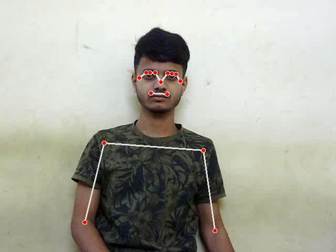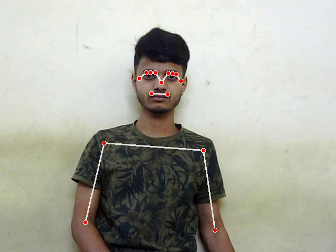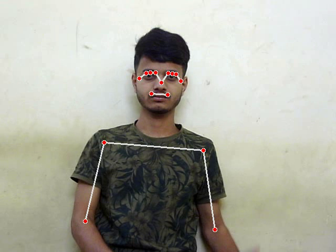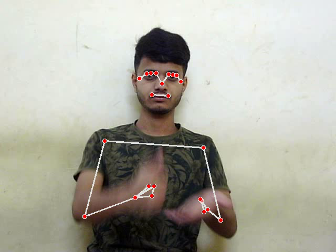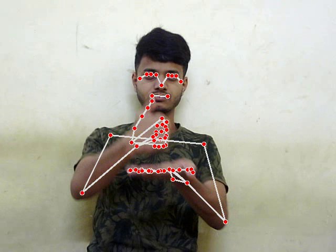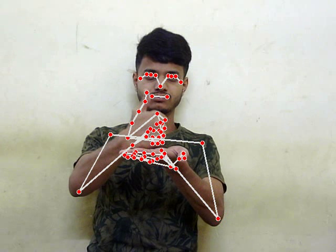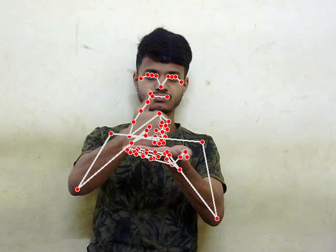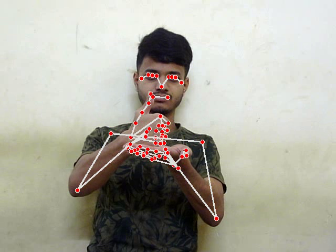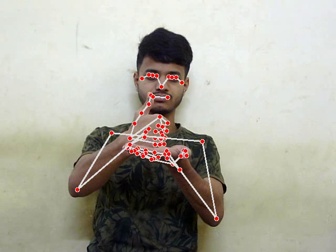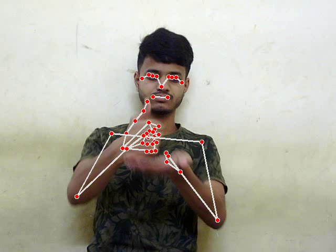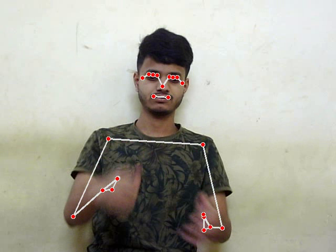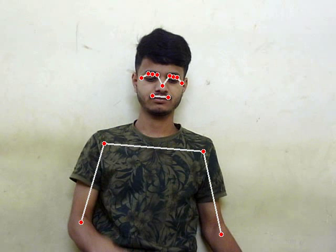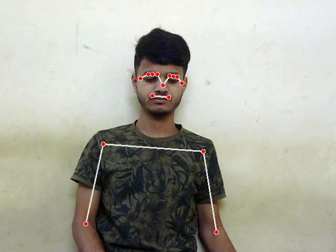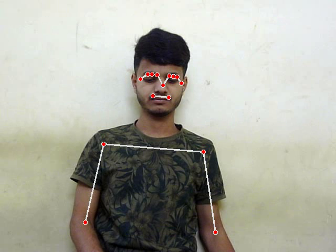help